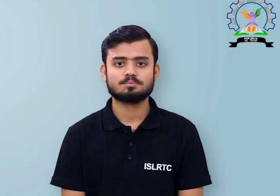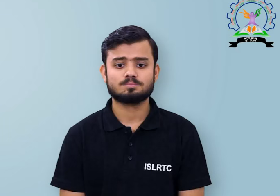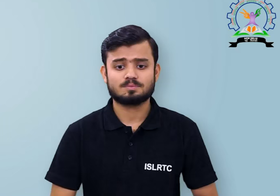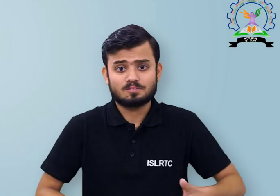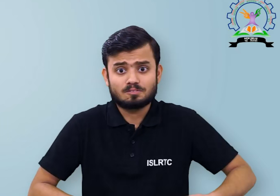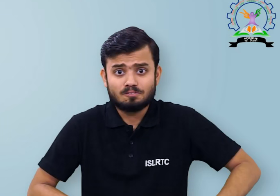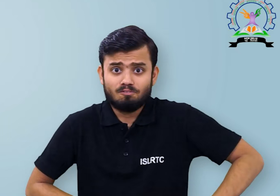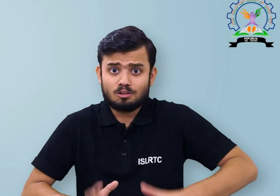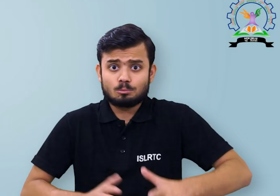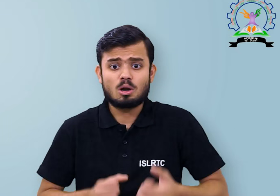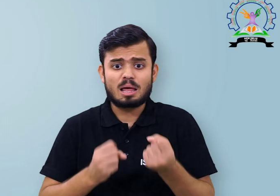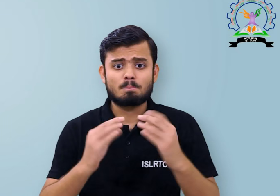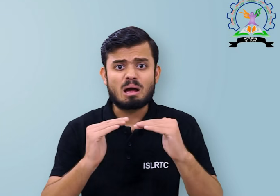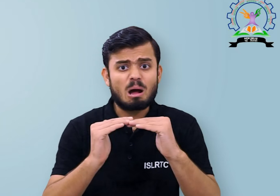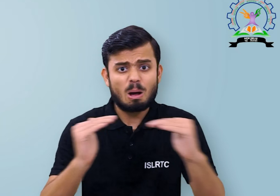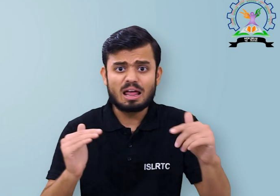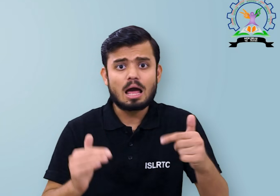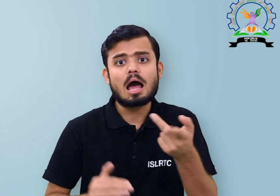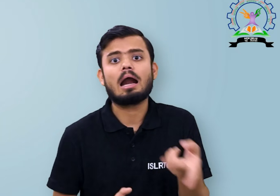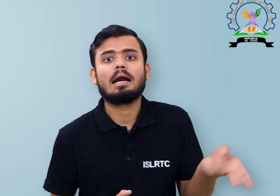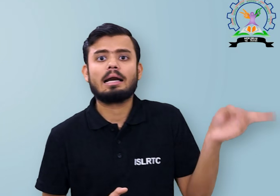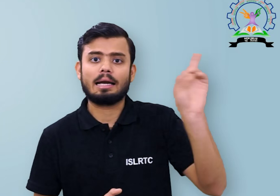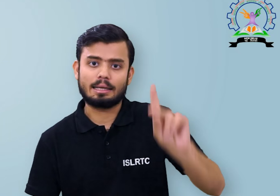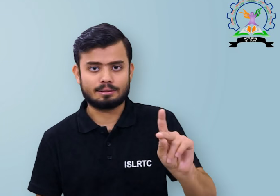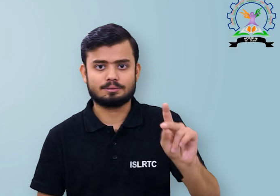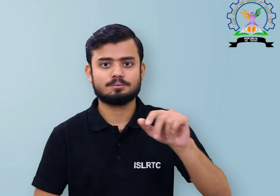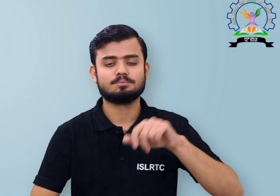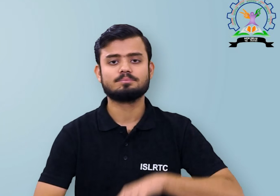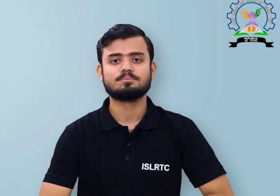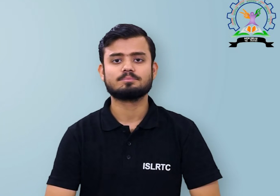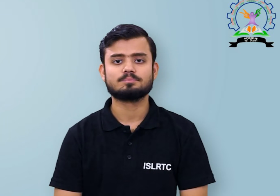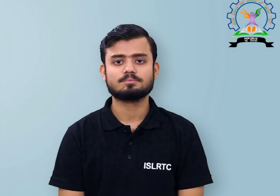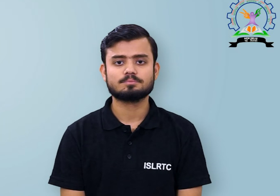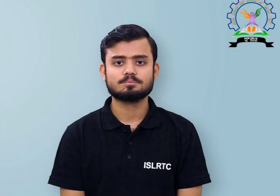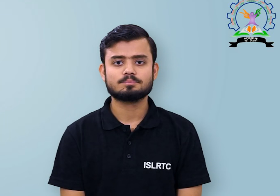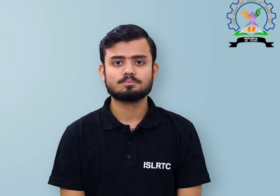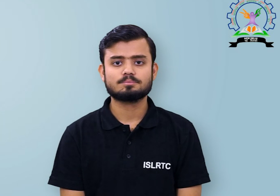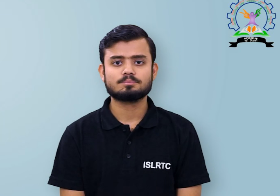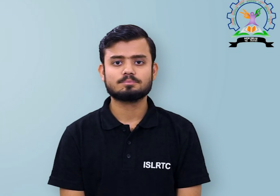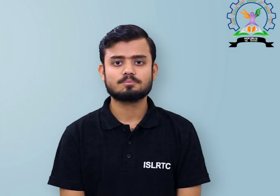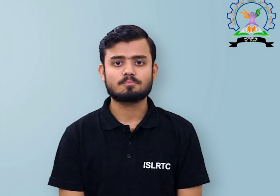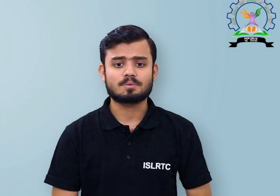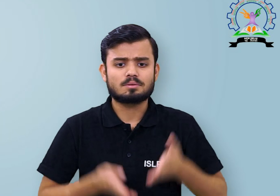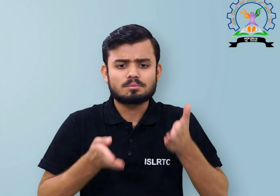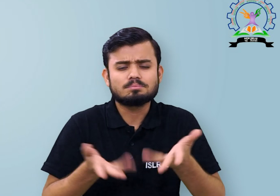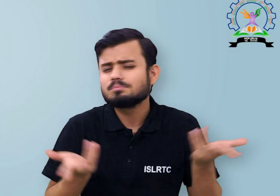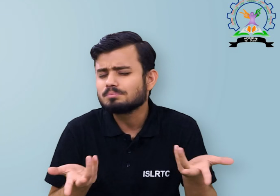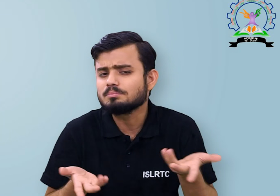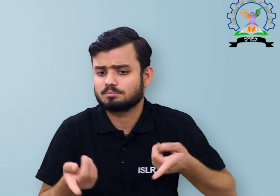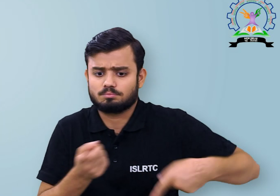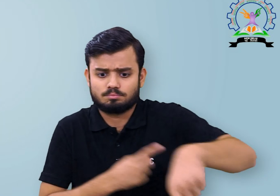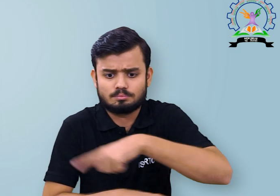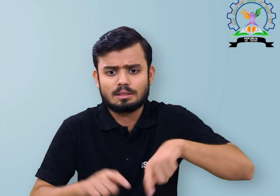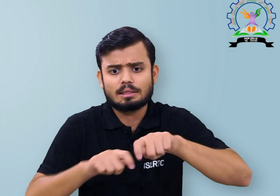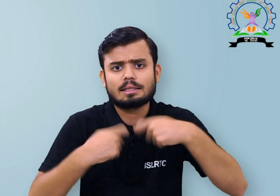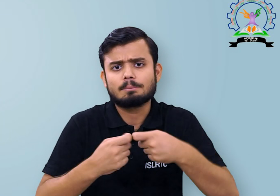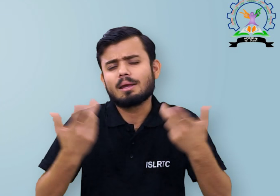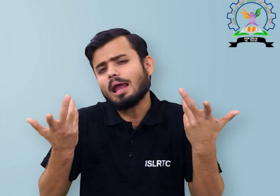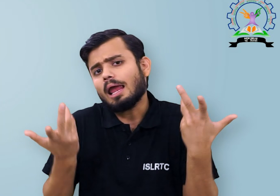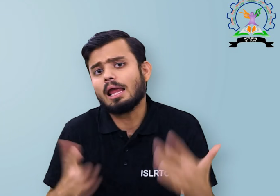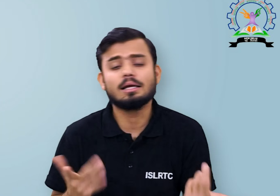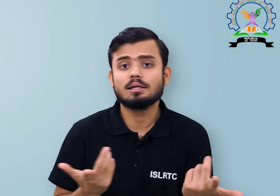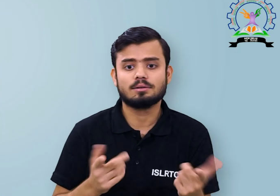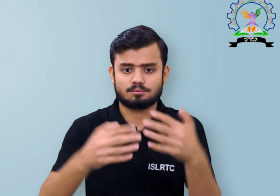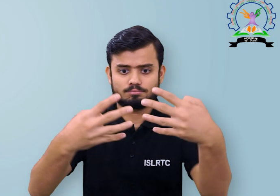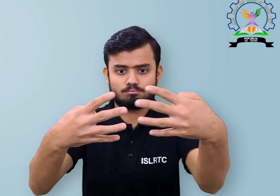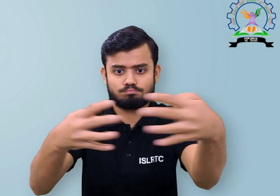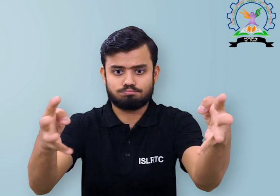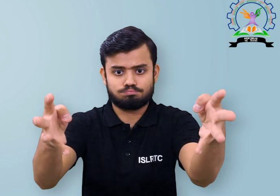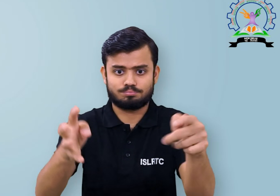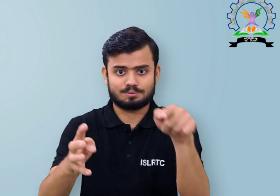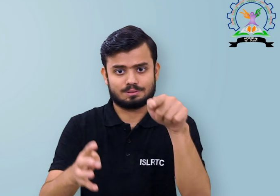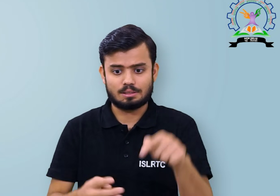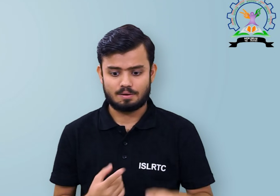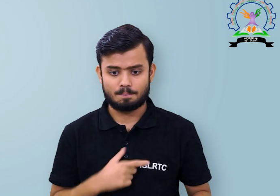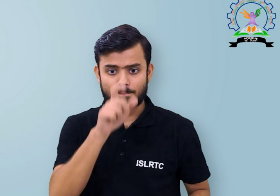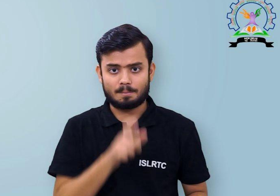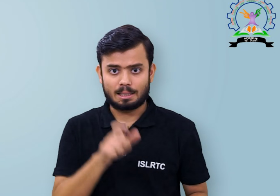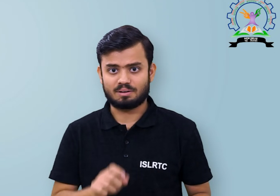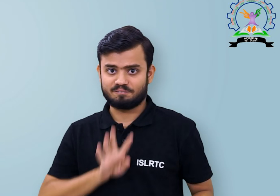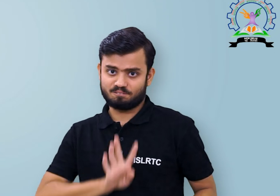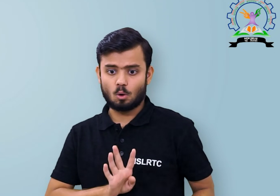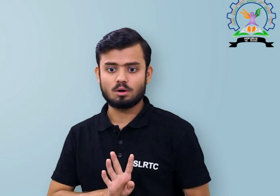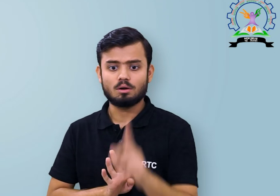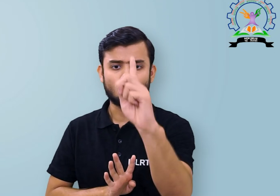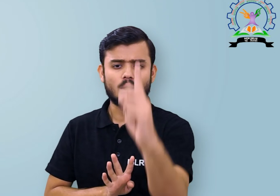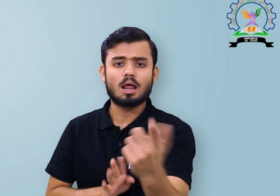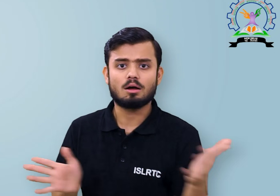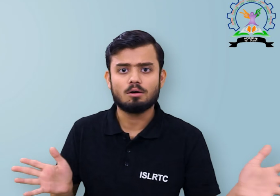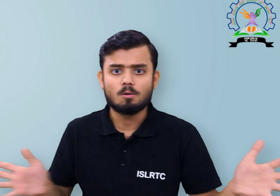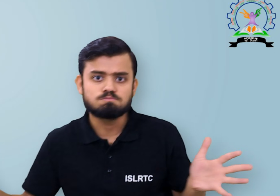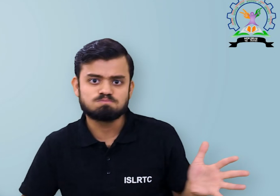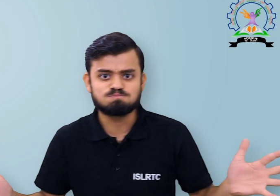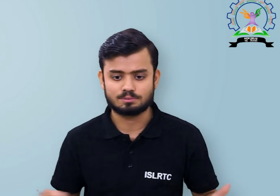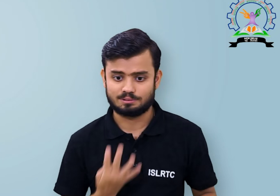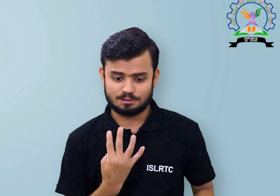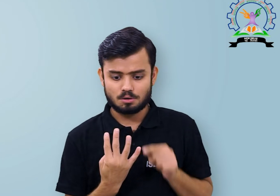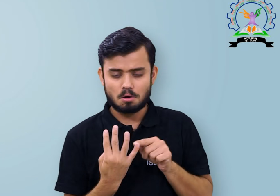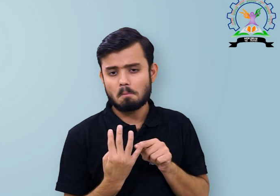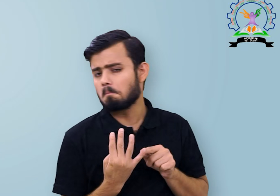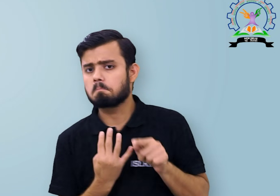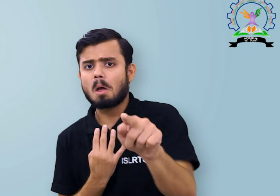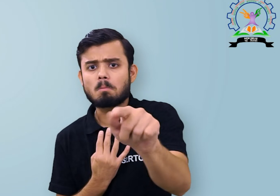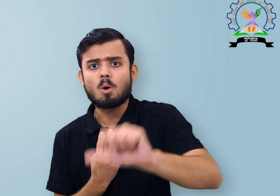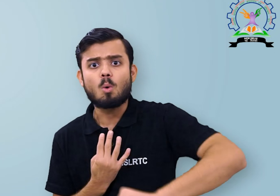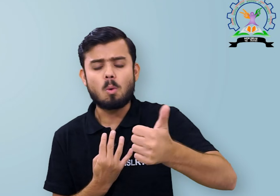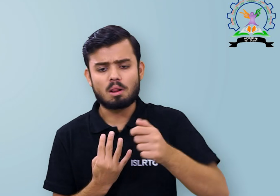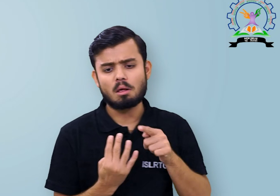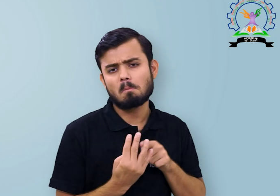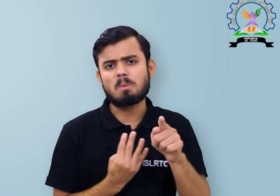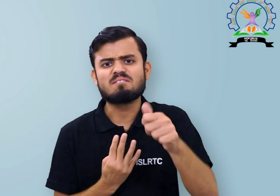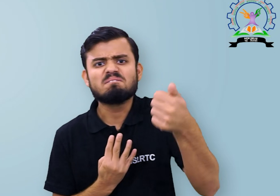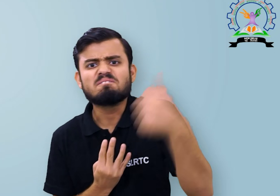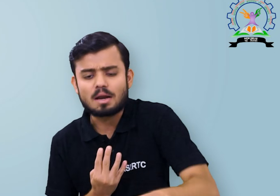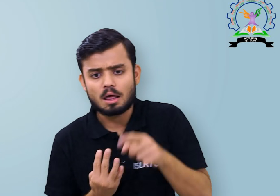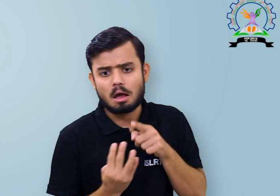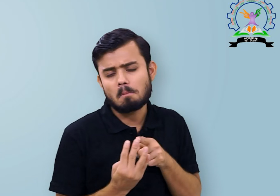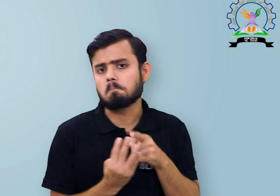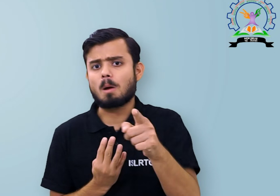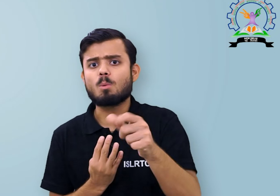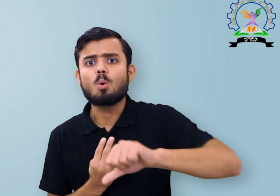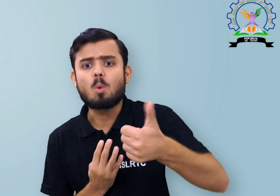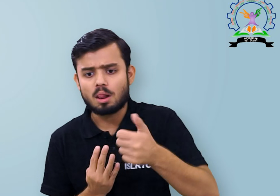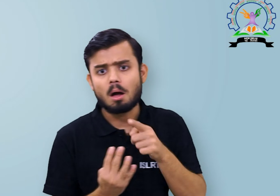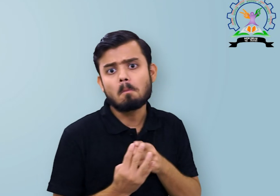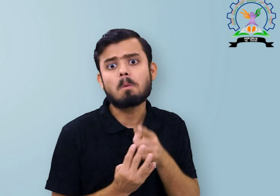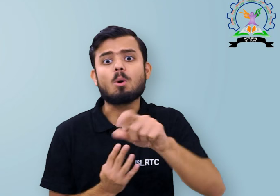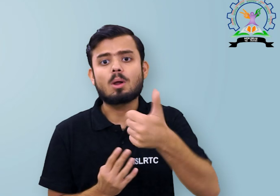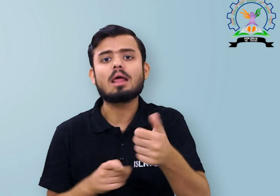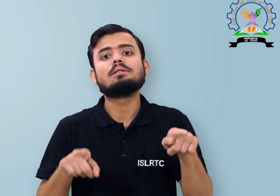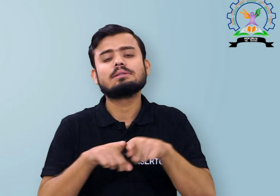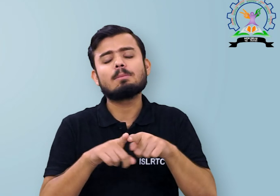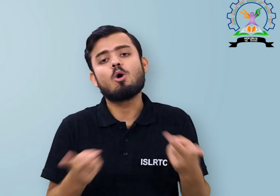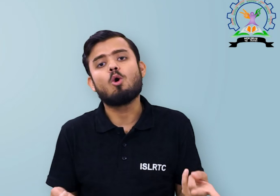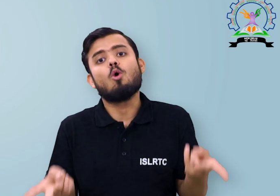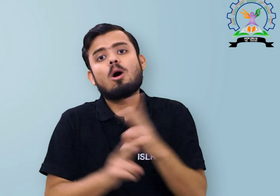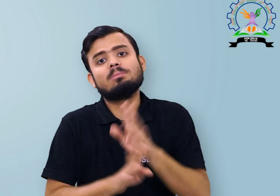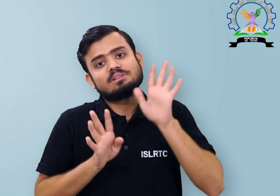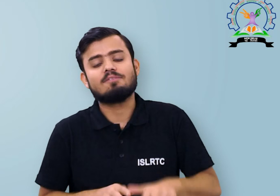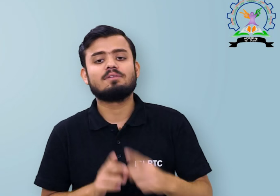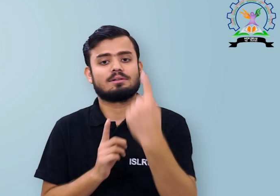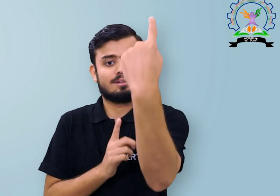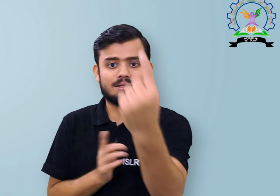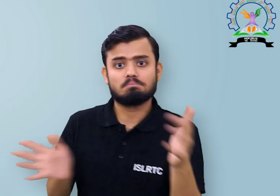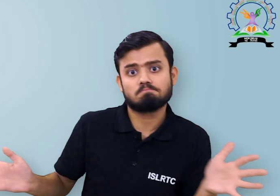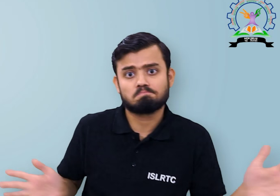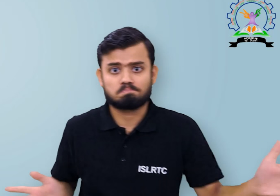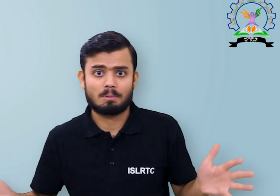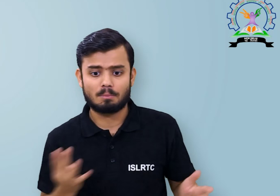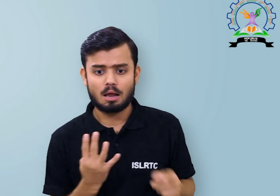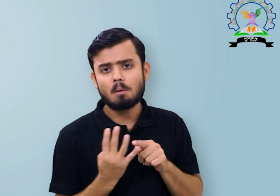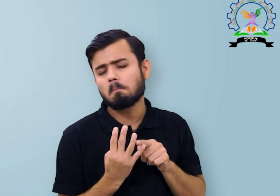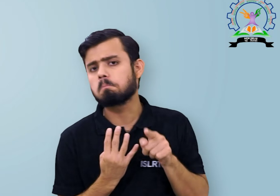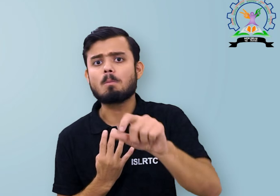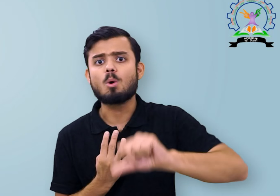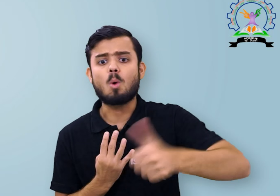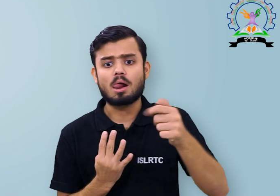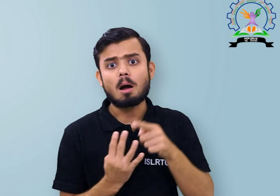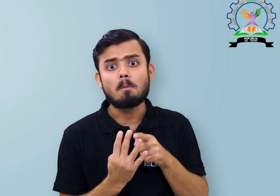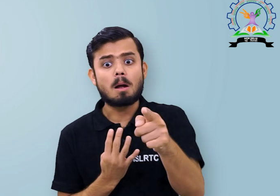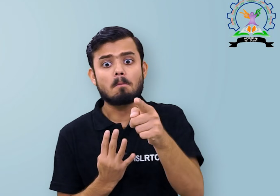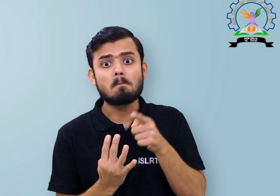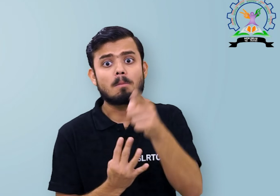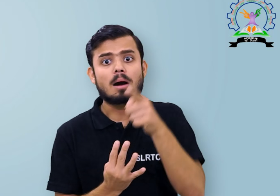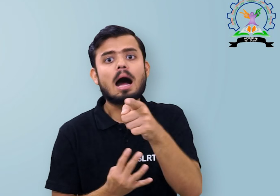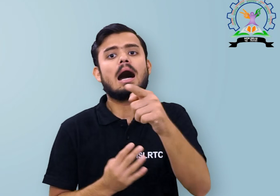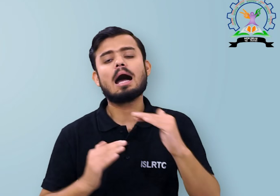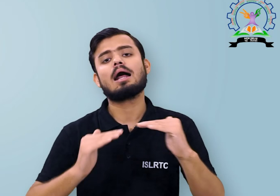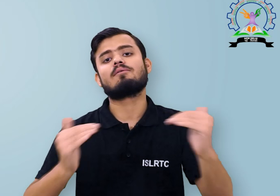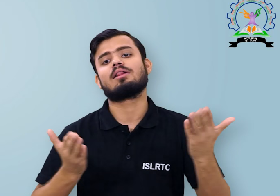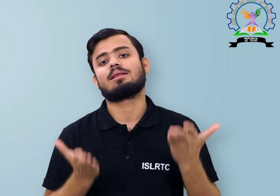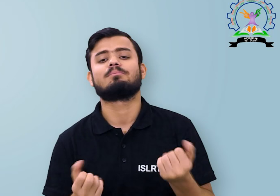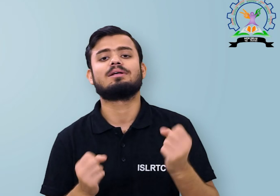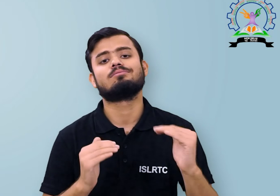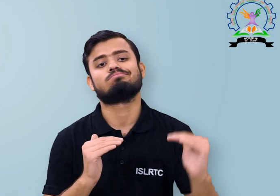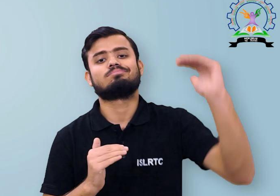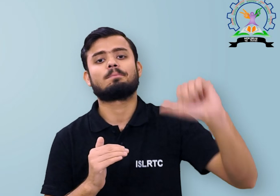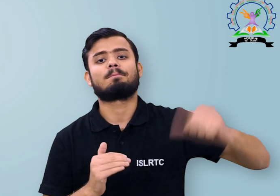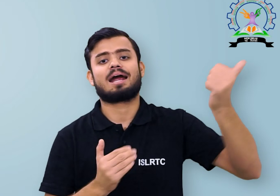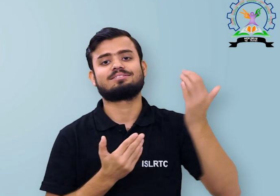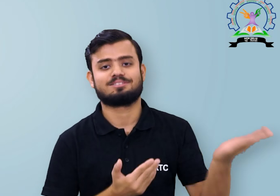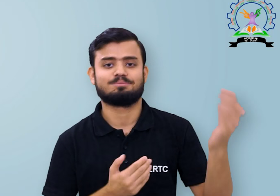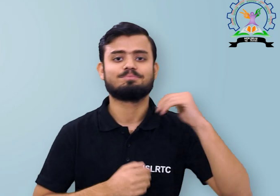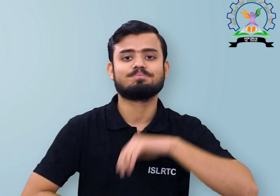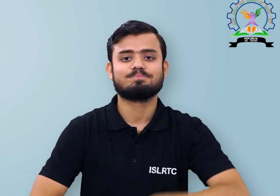Penalty Kick A penalty kick (commonly known as a penalty or a spot kick) is a method of restarting play in association football, in which a player is allowed to take a single shot at the goal while it is defended only by the opposing team's goalkeeper.